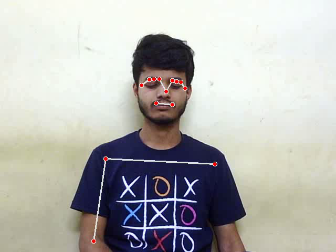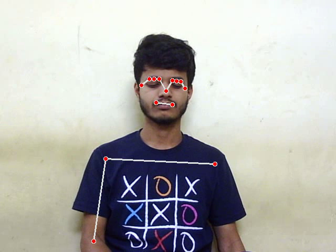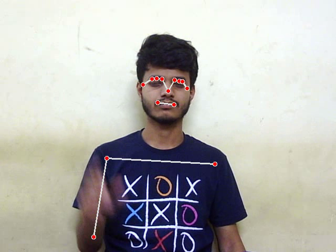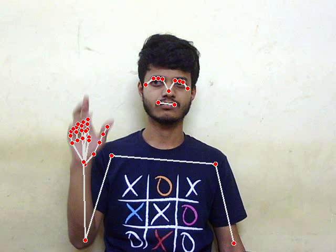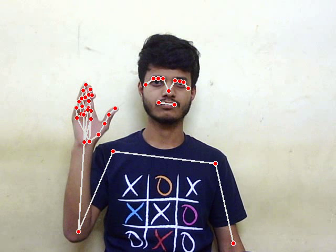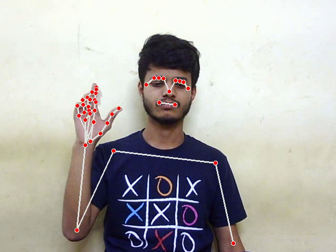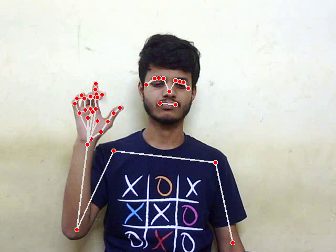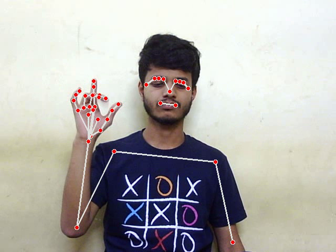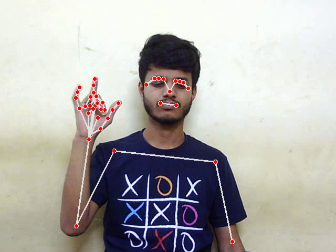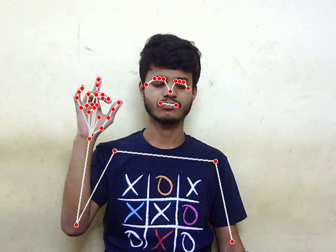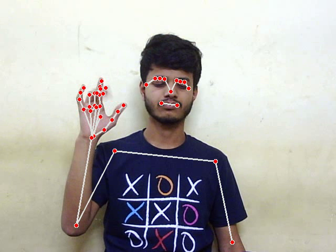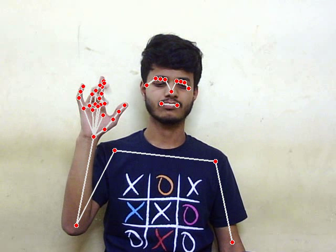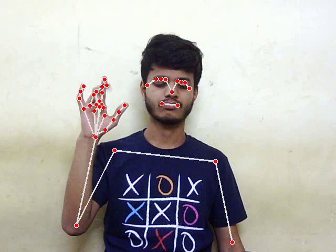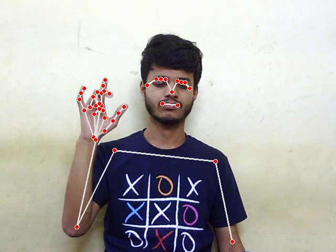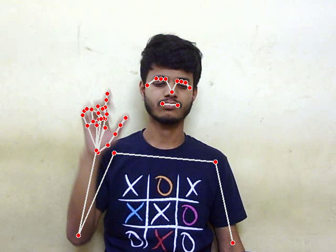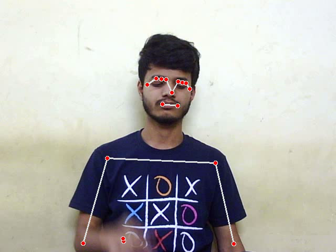why